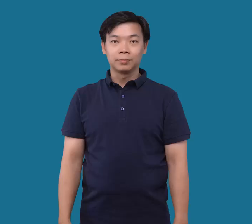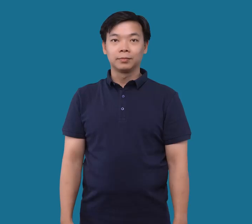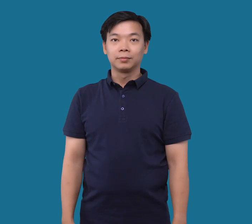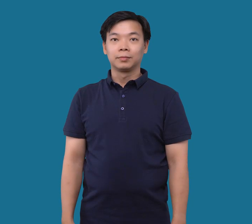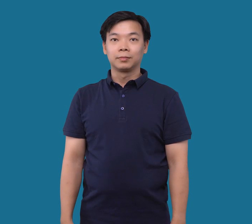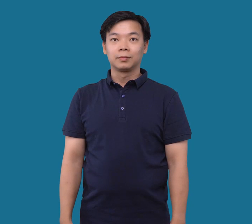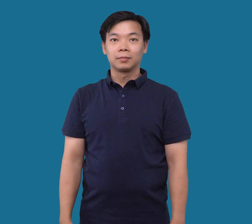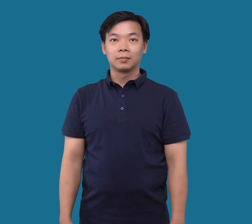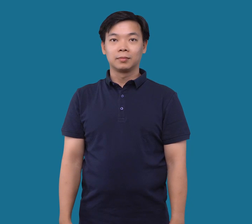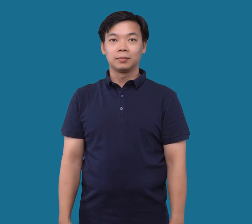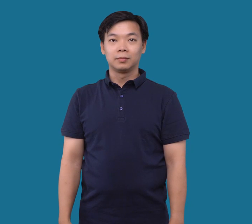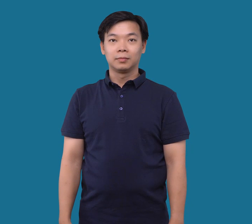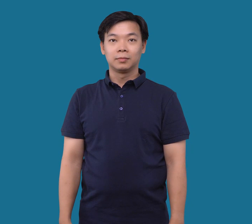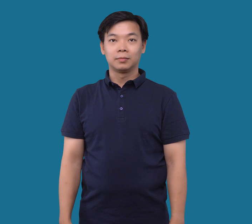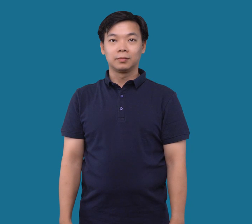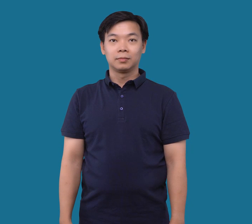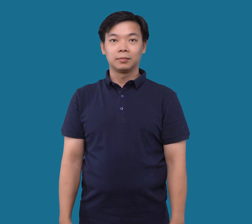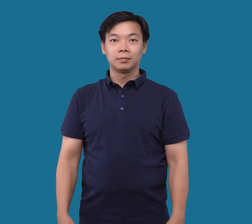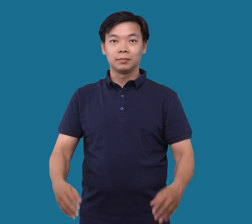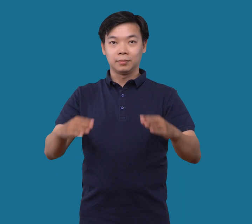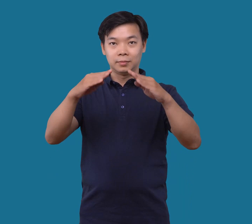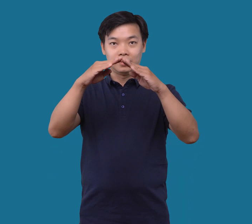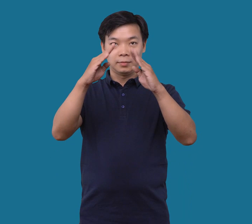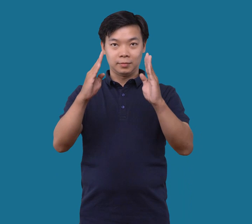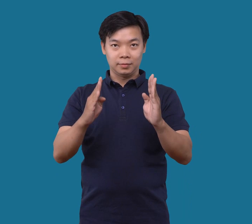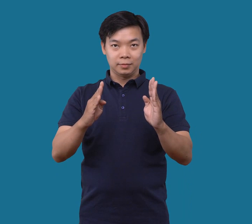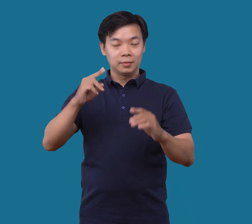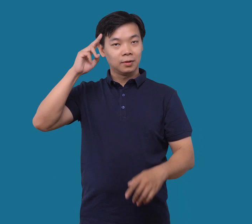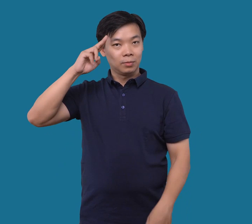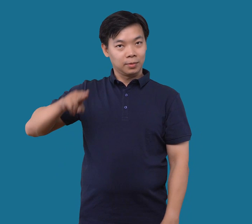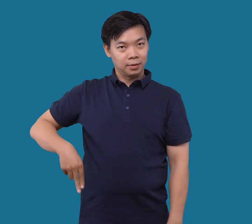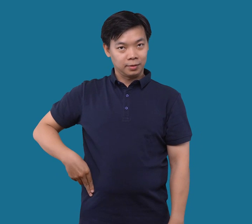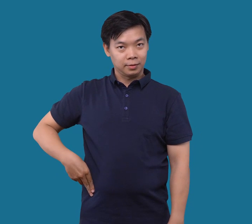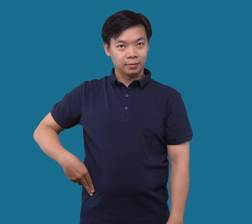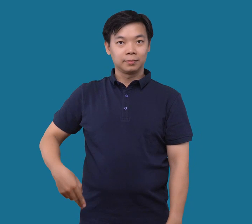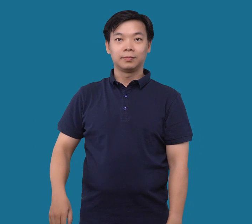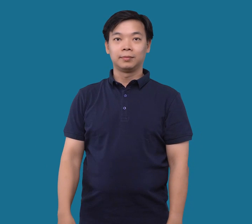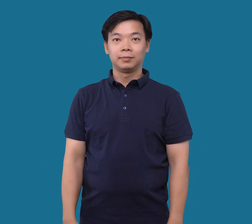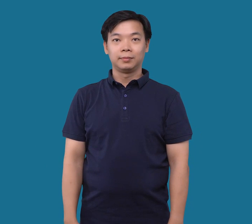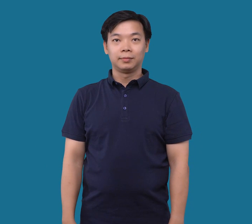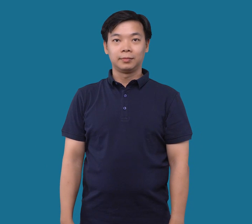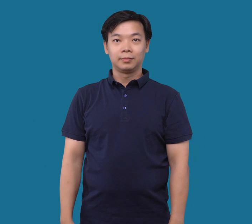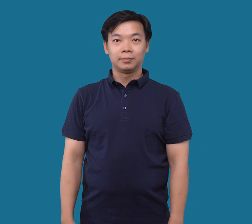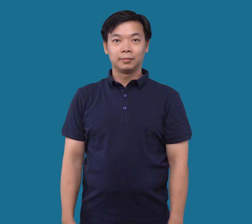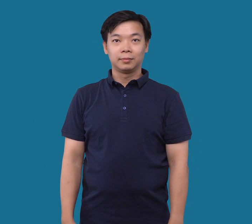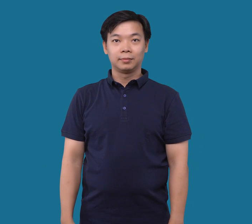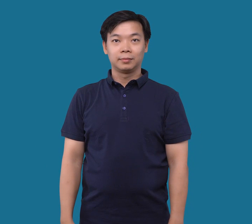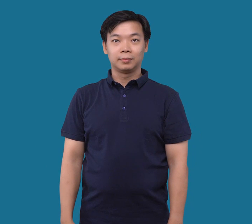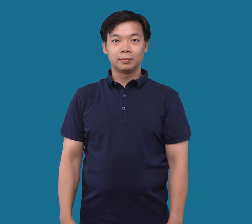bốt cảnh sát